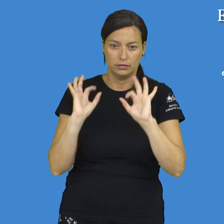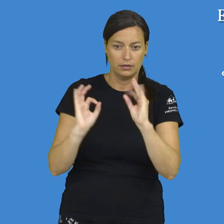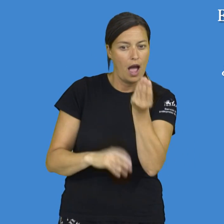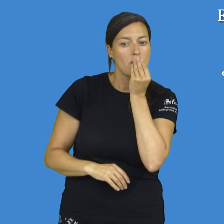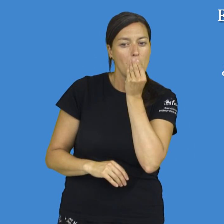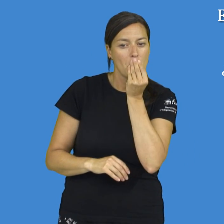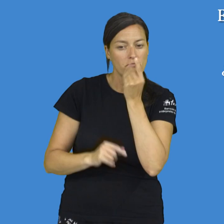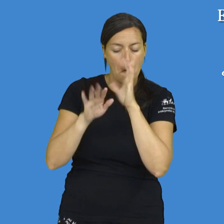comer